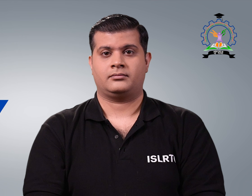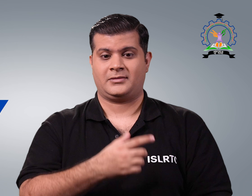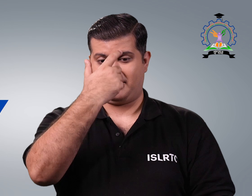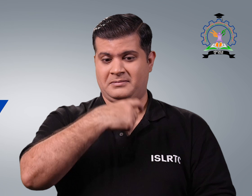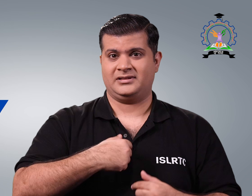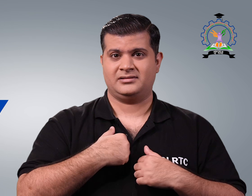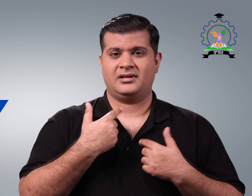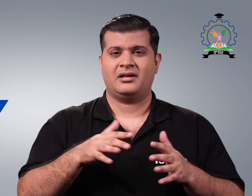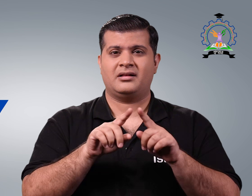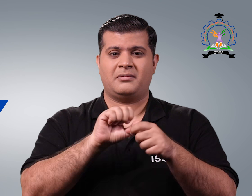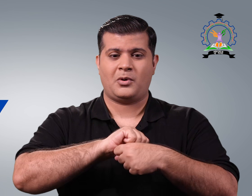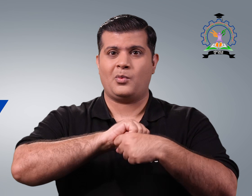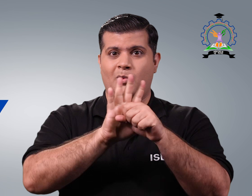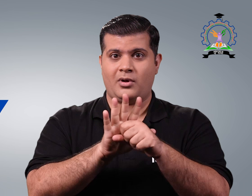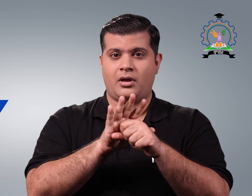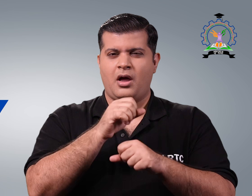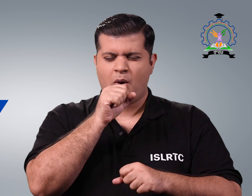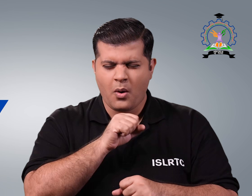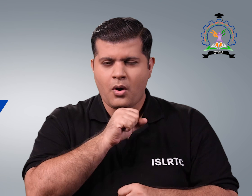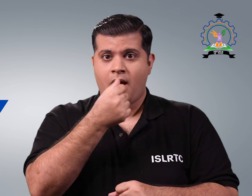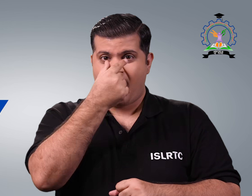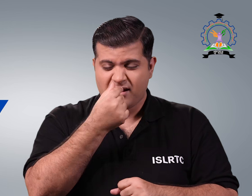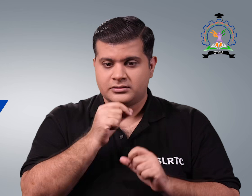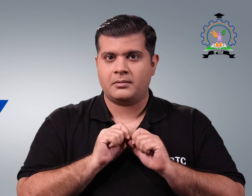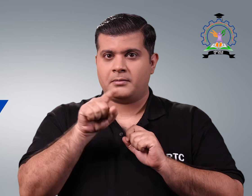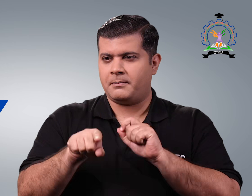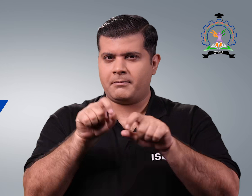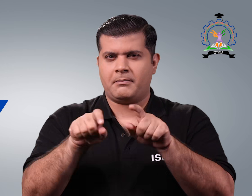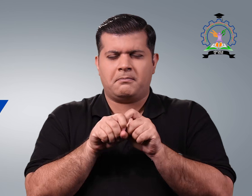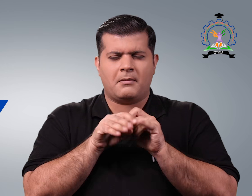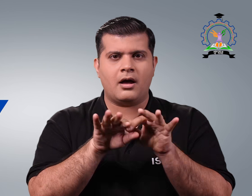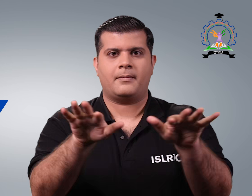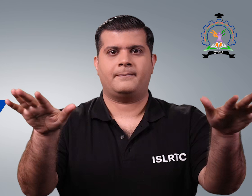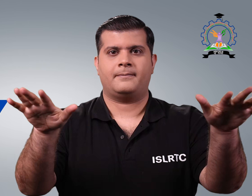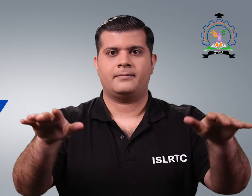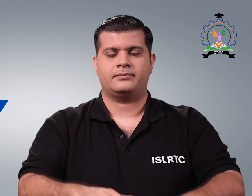Contagious means that a disease, such as COVID-19, can spread from one person to another.